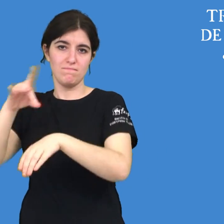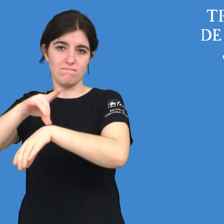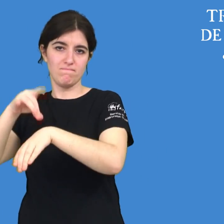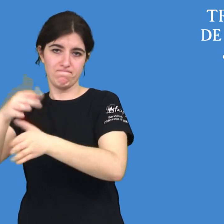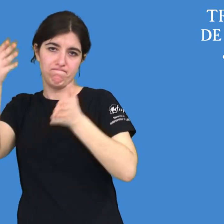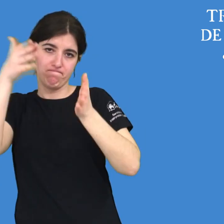enfermo